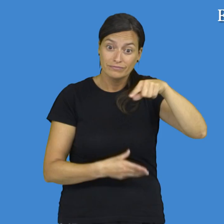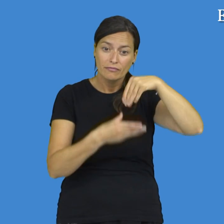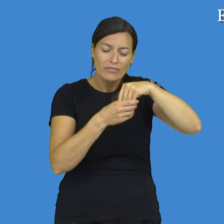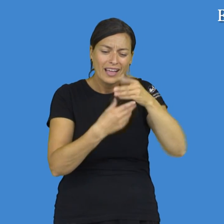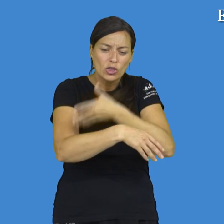dentro